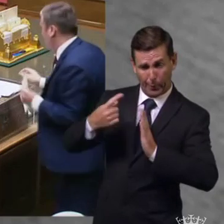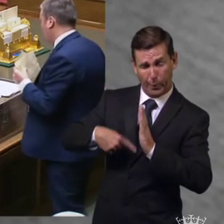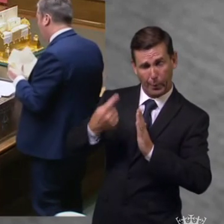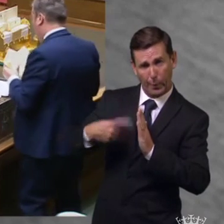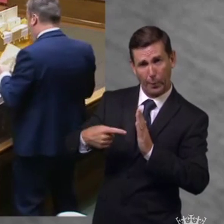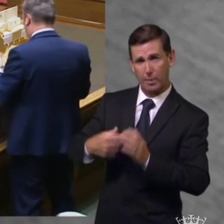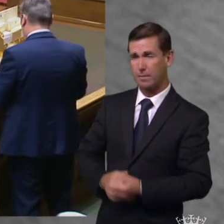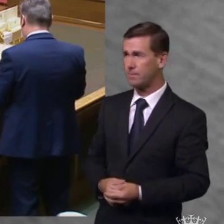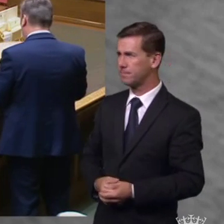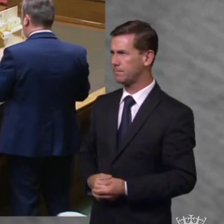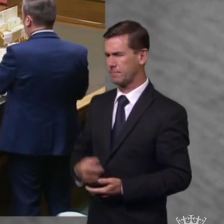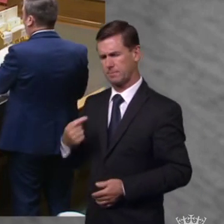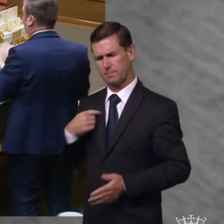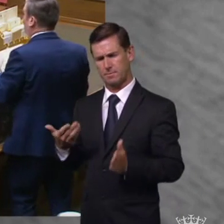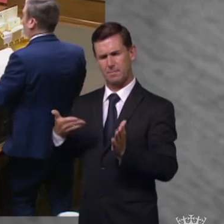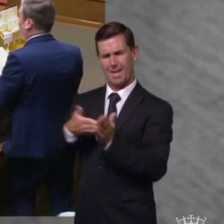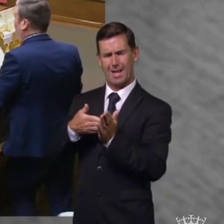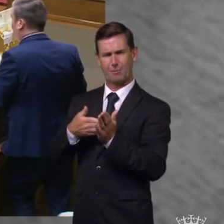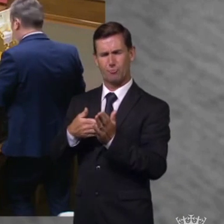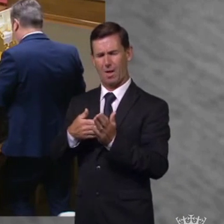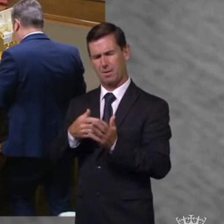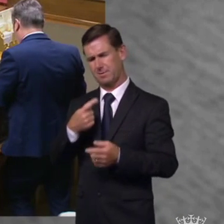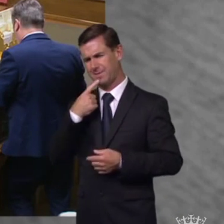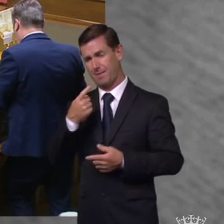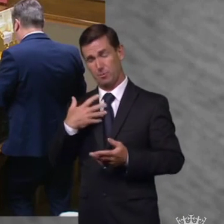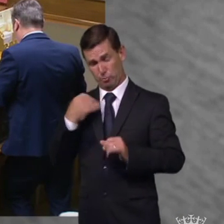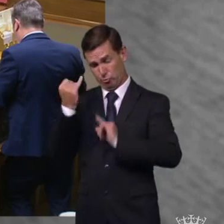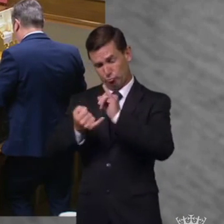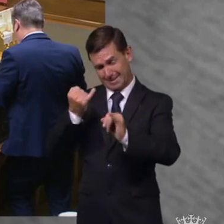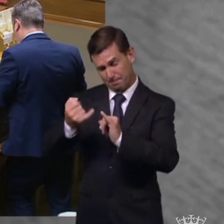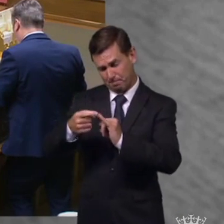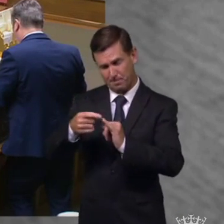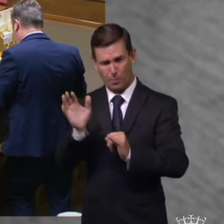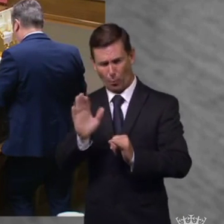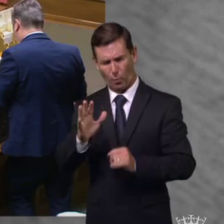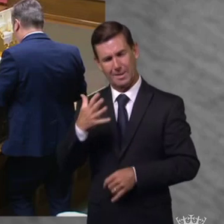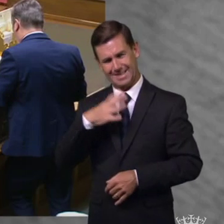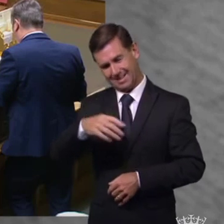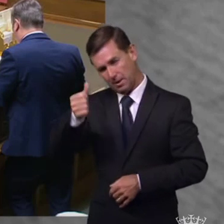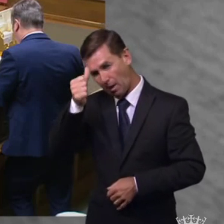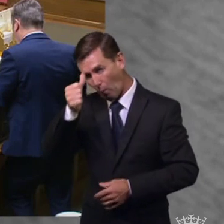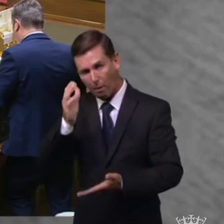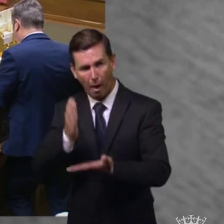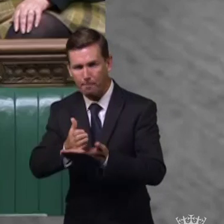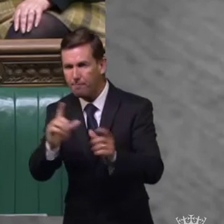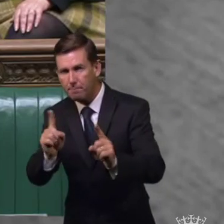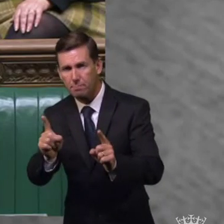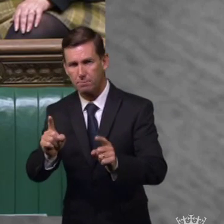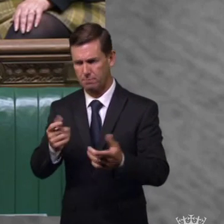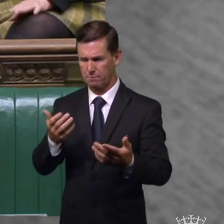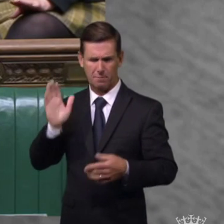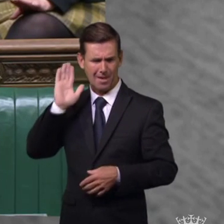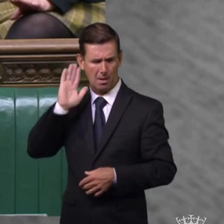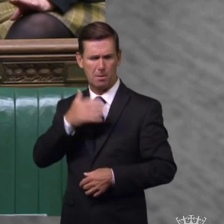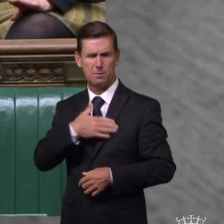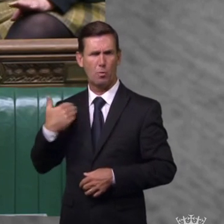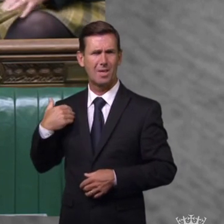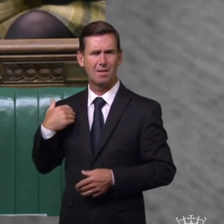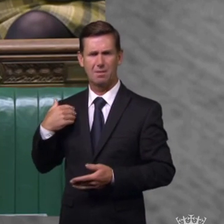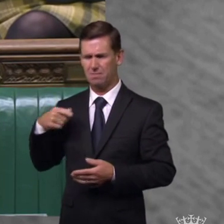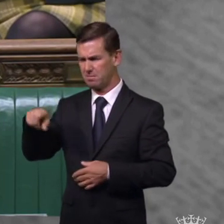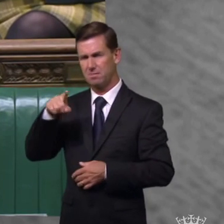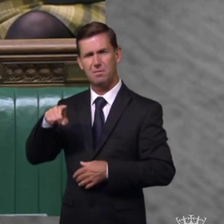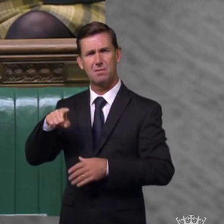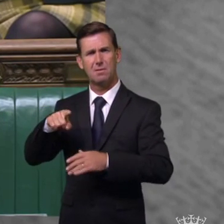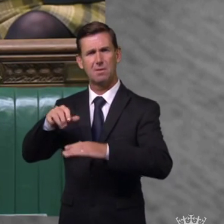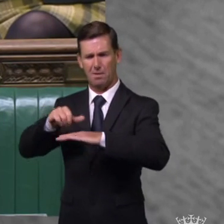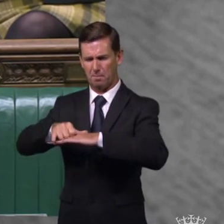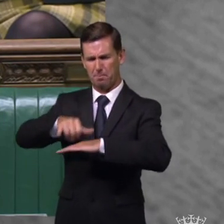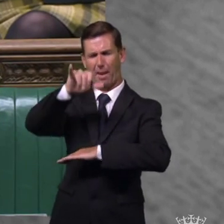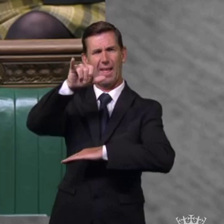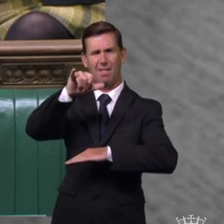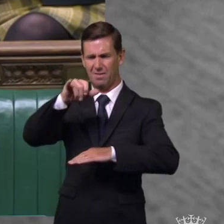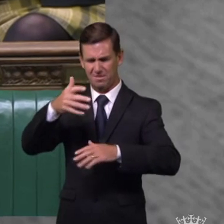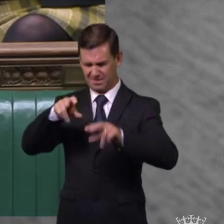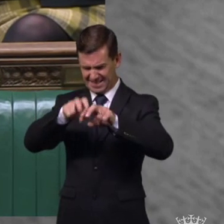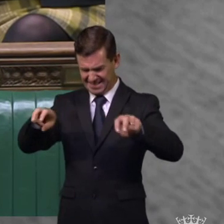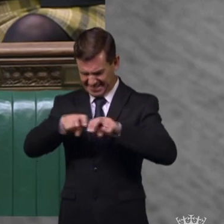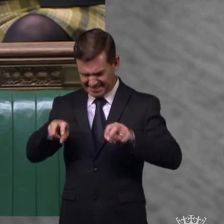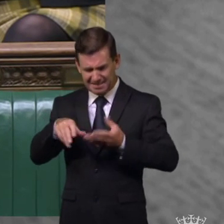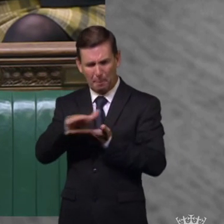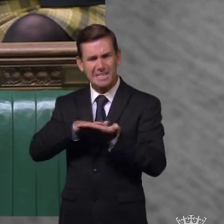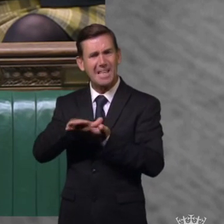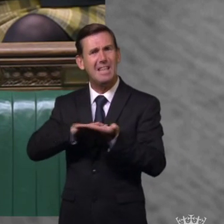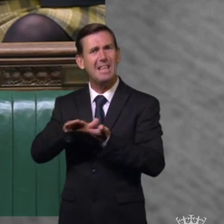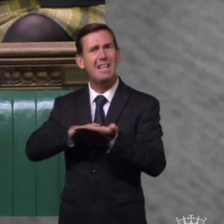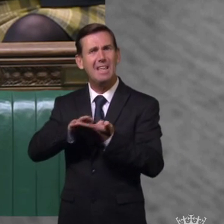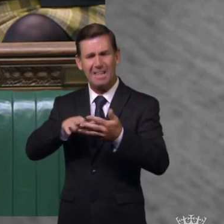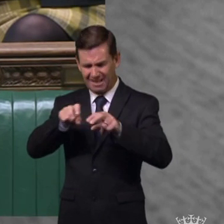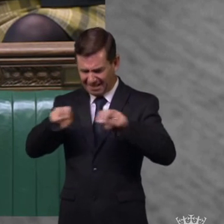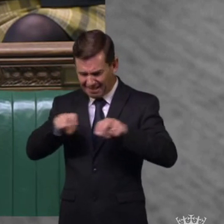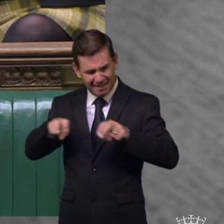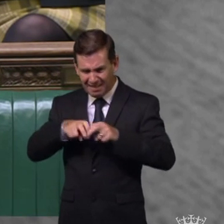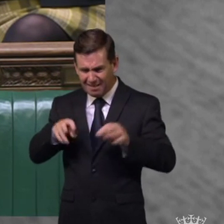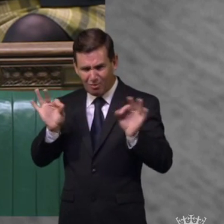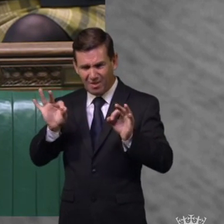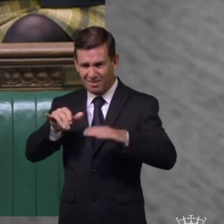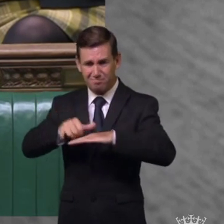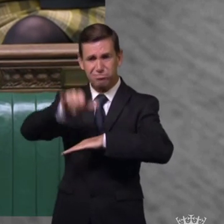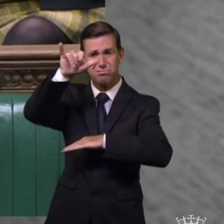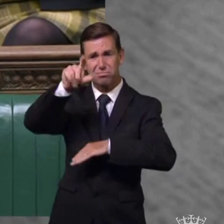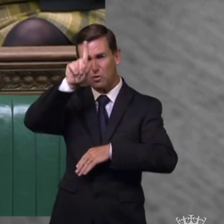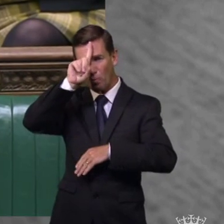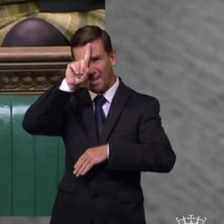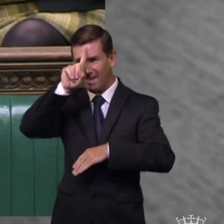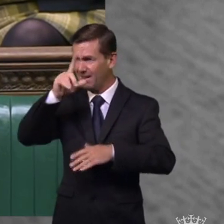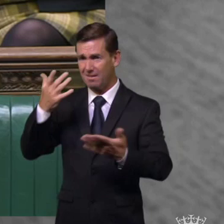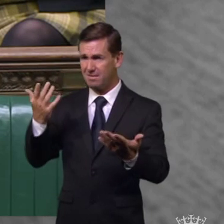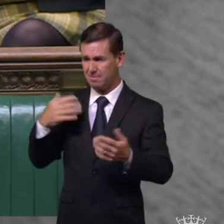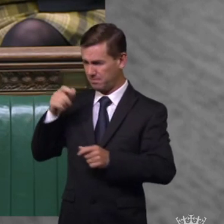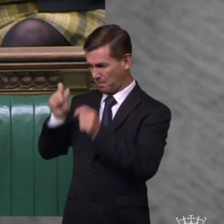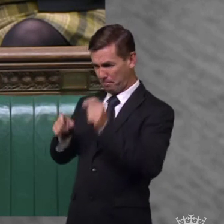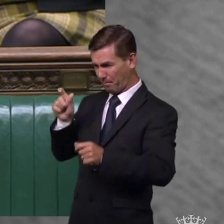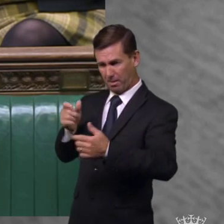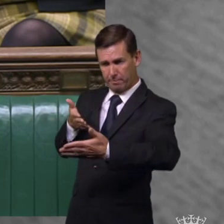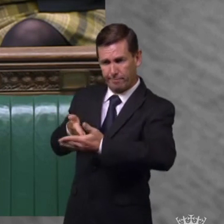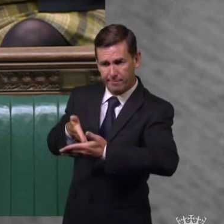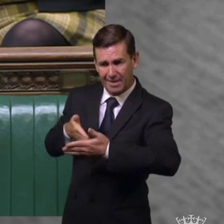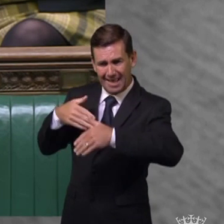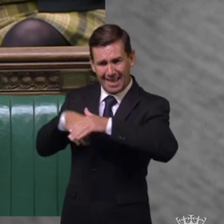I raise an issue not by way of criticism, but just to get some reassurance: there are reports from non-governmental organisations that an evacuation plane left almost empty this morning because evacuees could not get to the airport to board that plane.